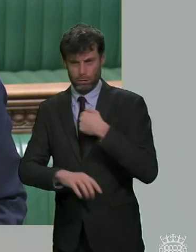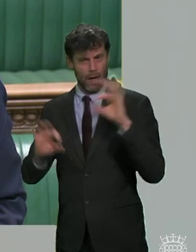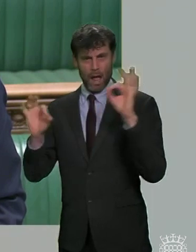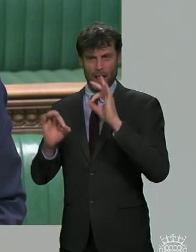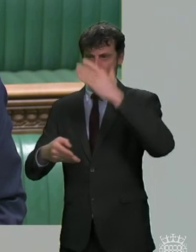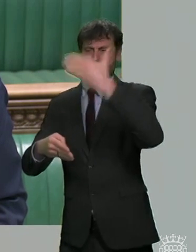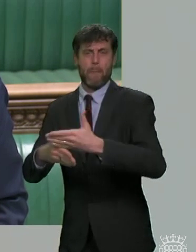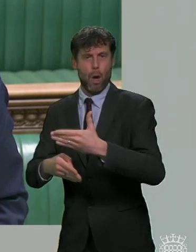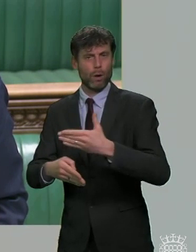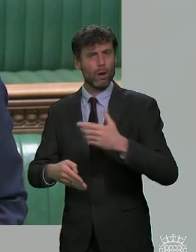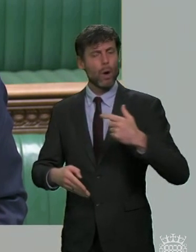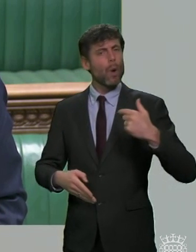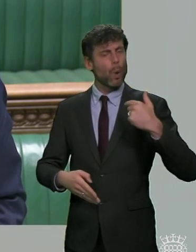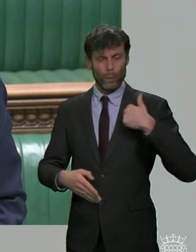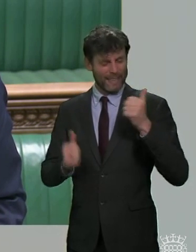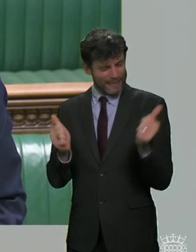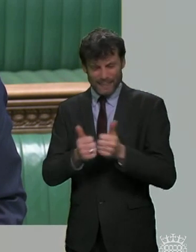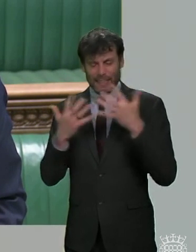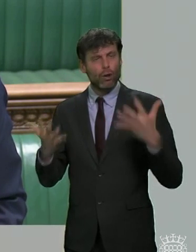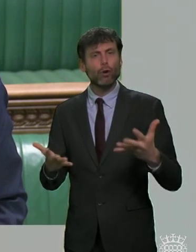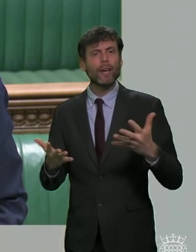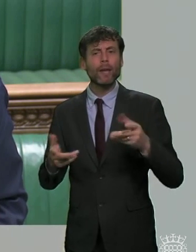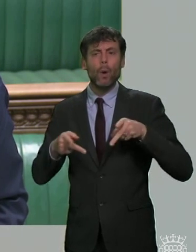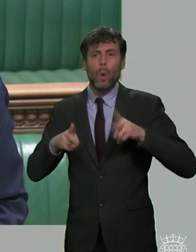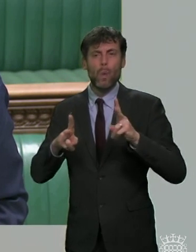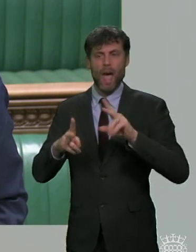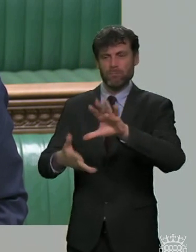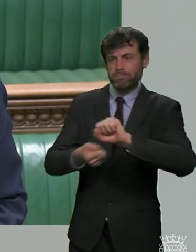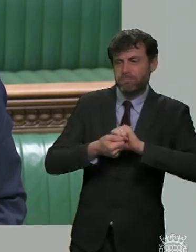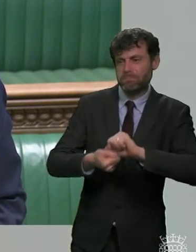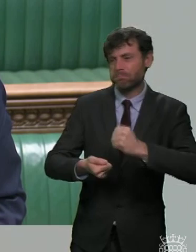We oppose vaccine nationalism in all its forms.